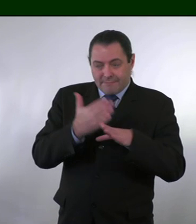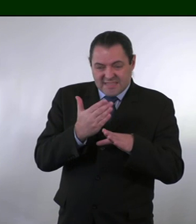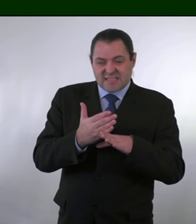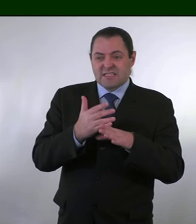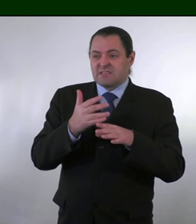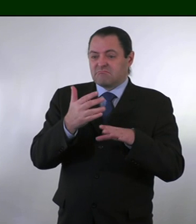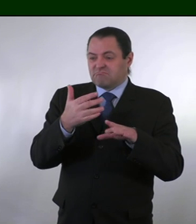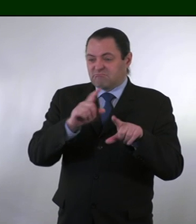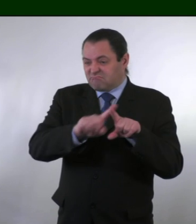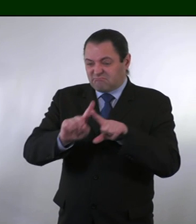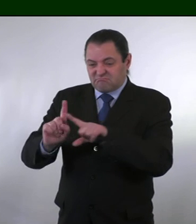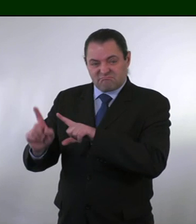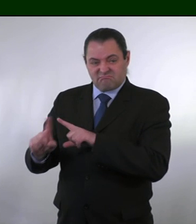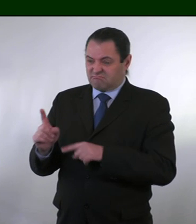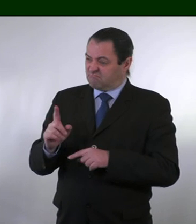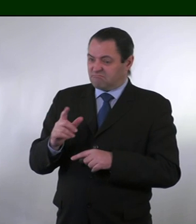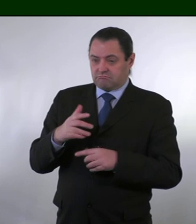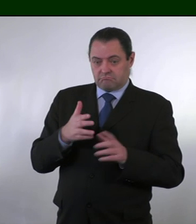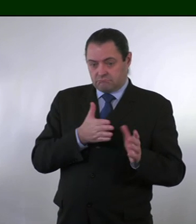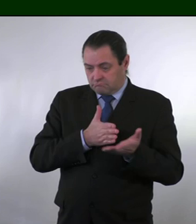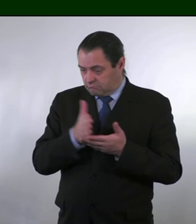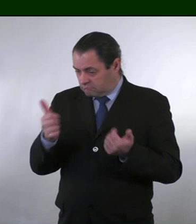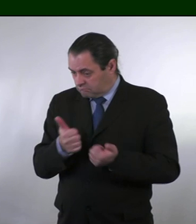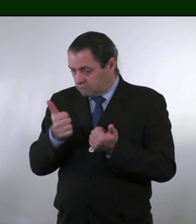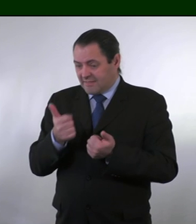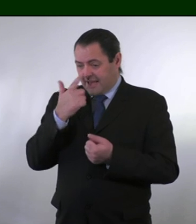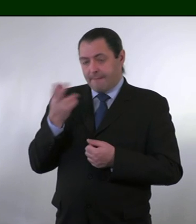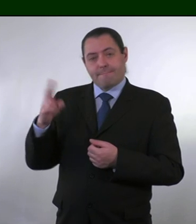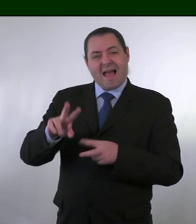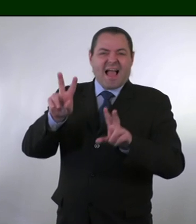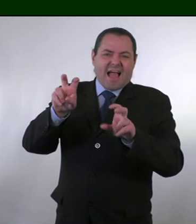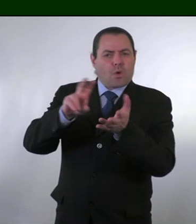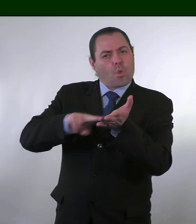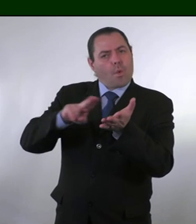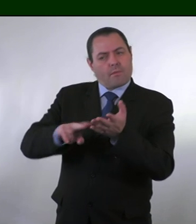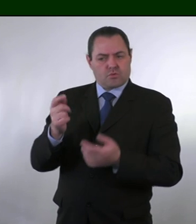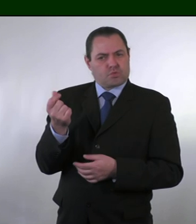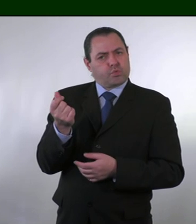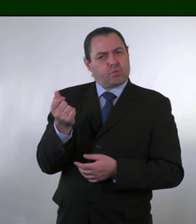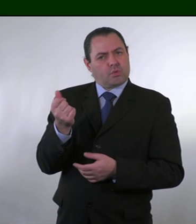and learned Gentleman talks about can get back to something as close to normality as soon as possible.